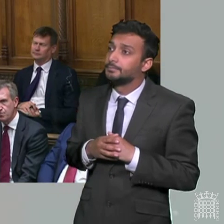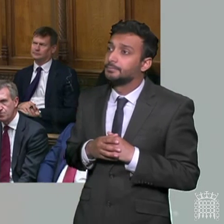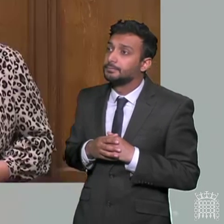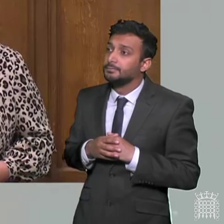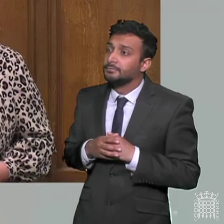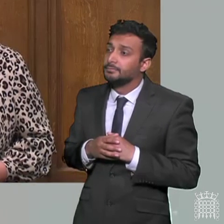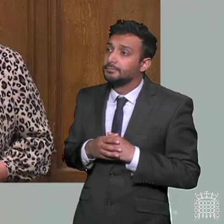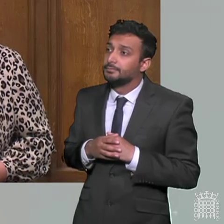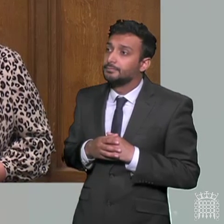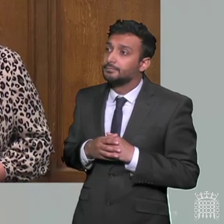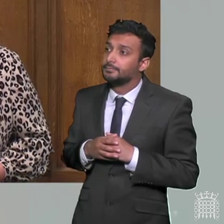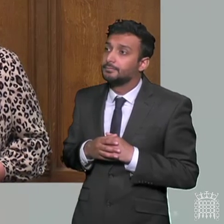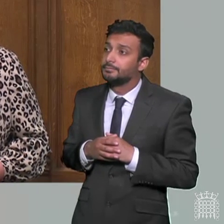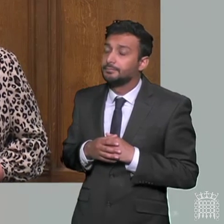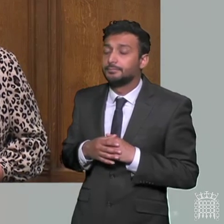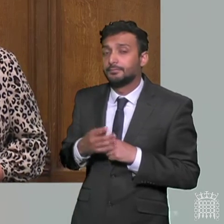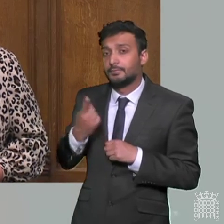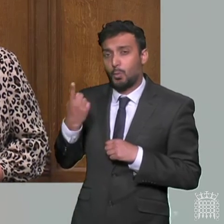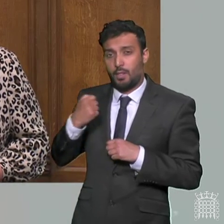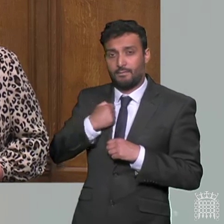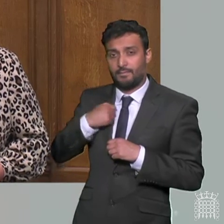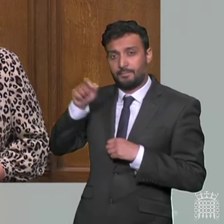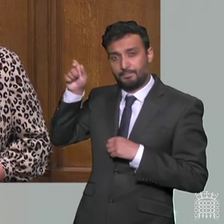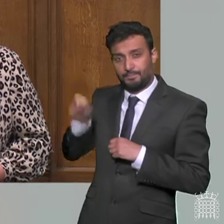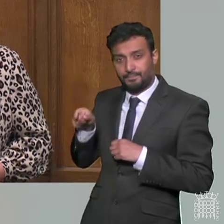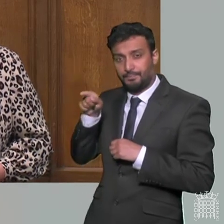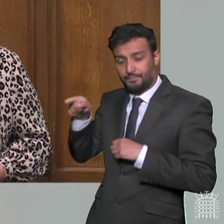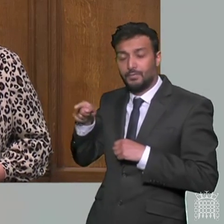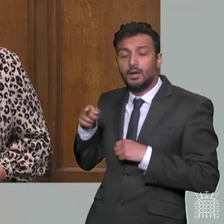My constituent, Robert Walker, sadly died last year.